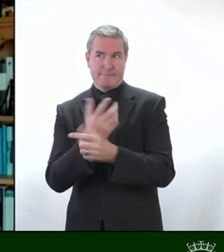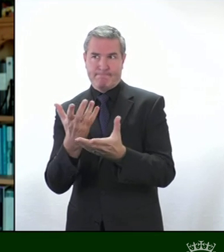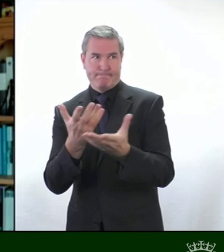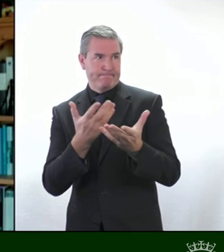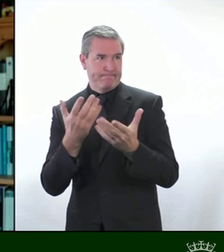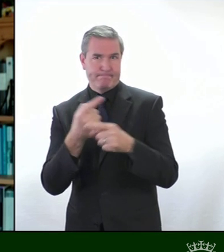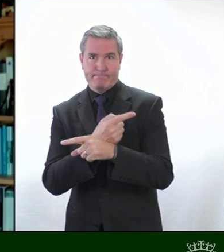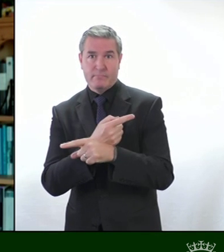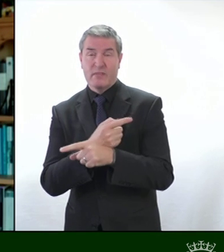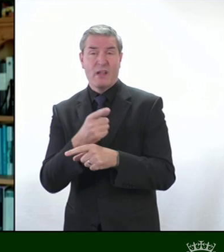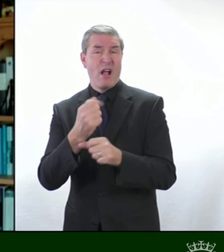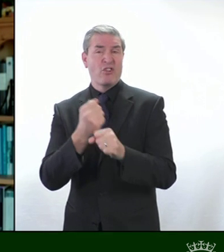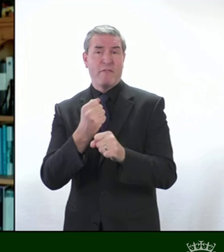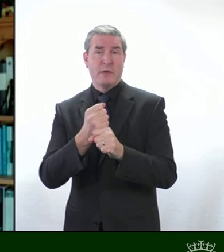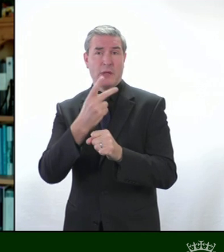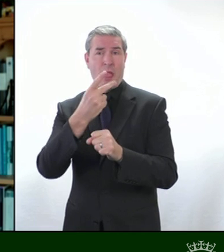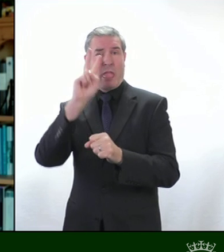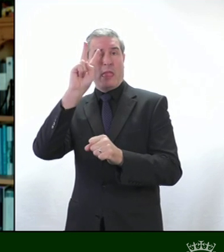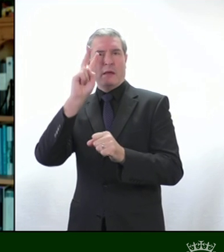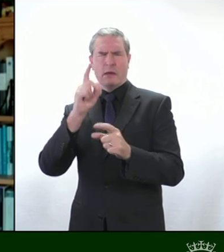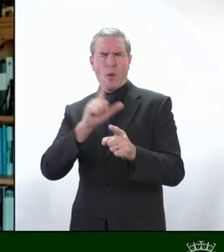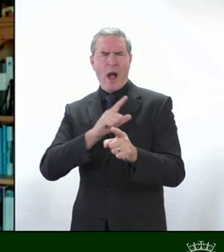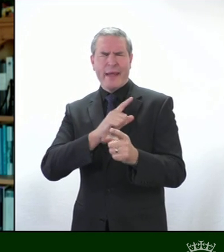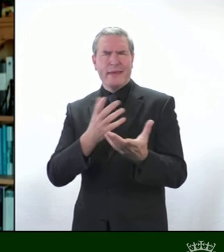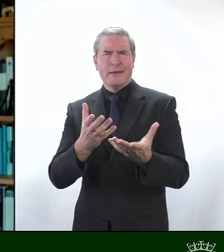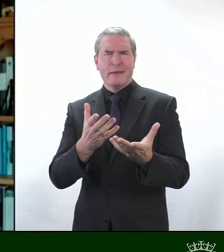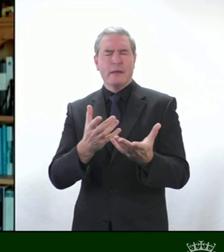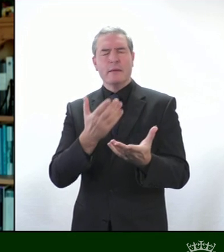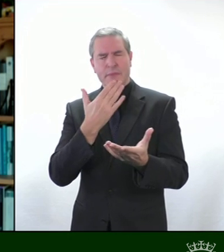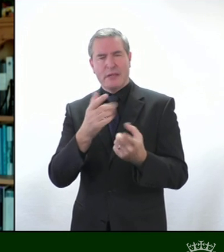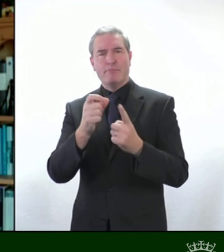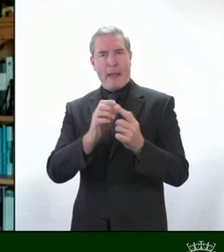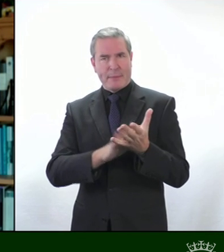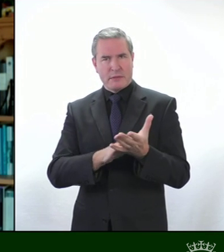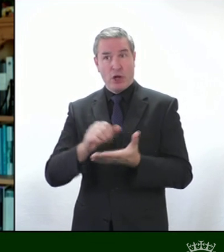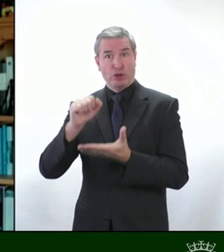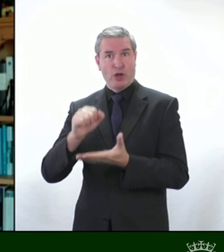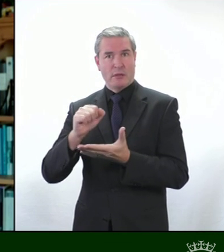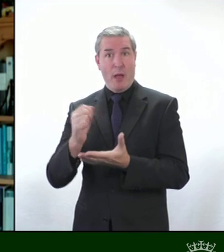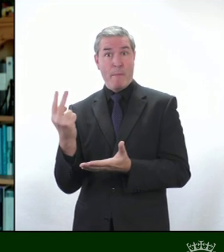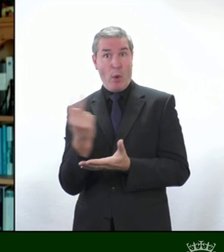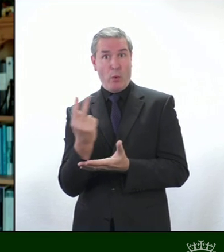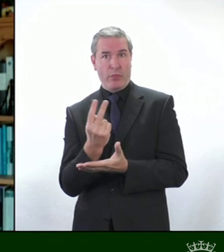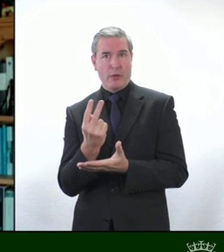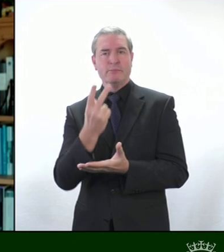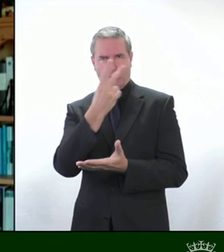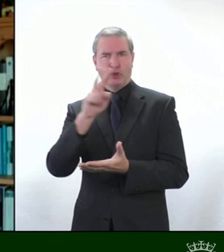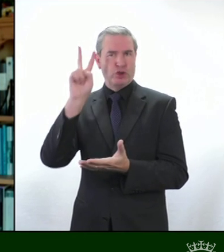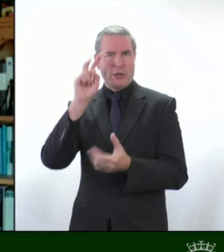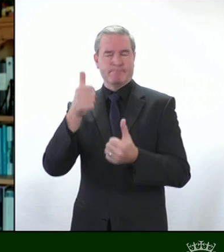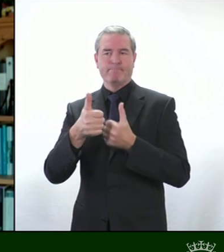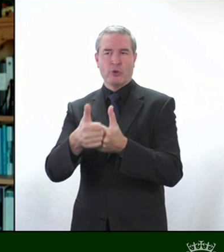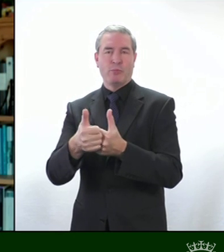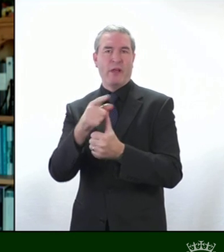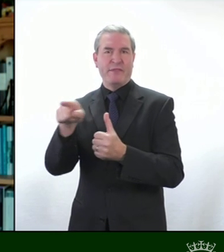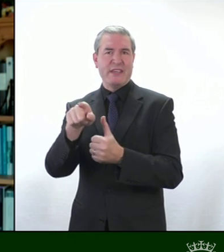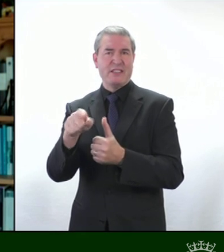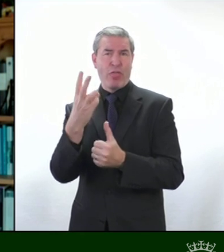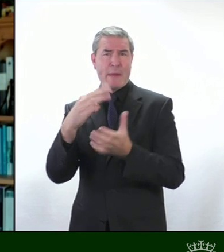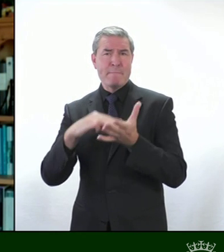The Government have U-turned on almost everything else, so why cannot the Prime Minister and the Chancellor change their minds on their support for these 3 million people?